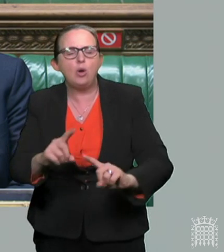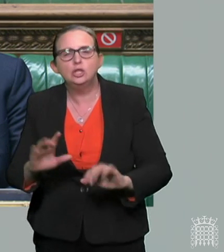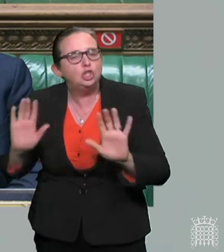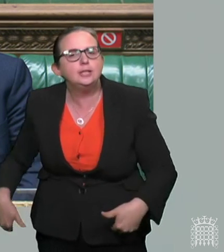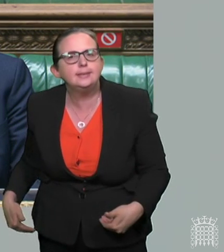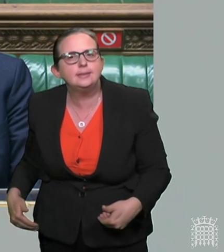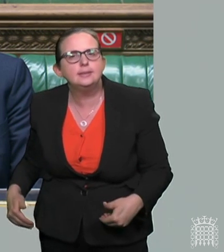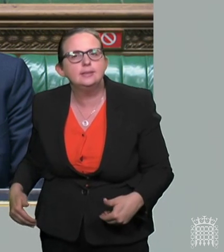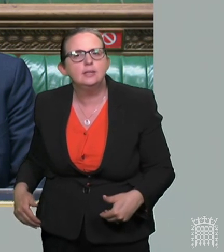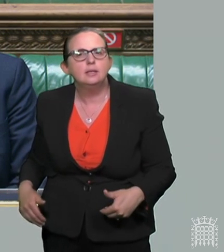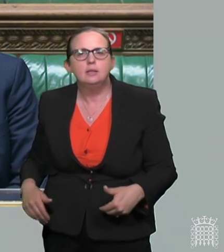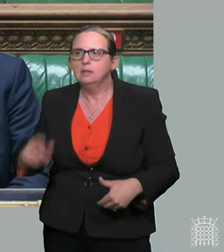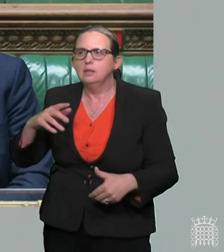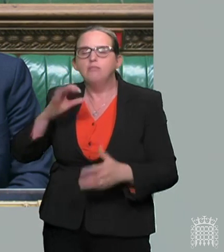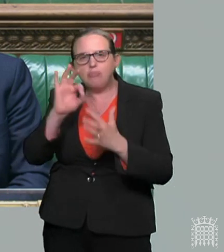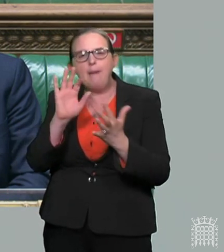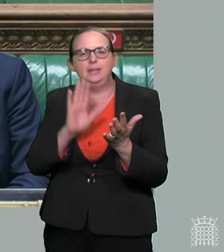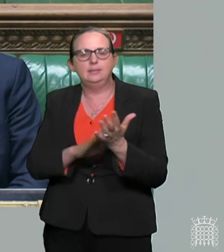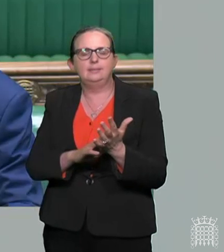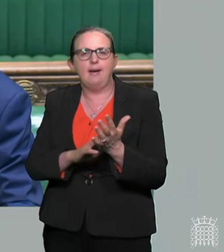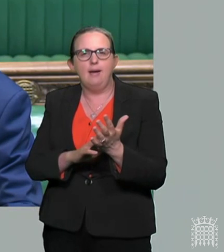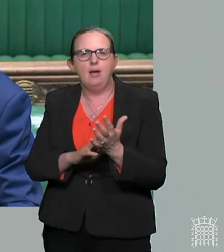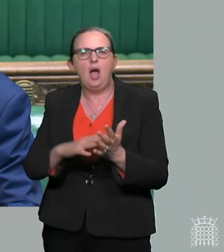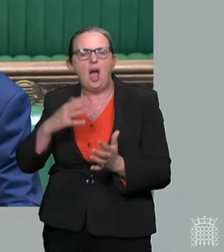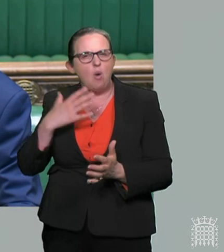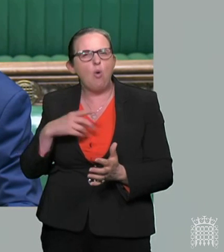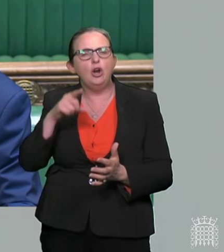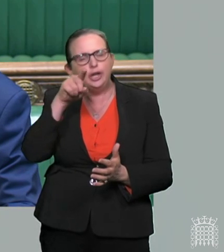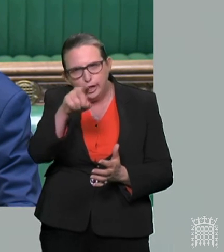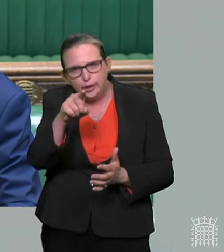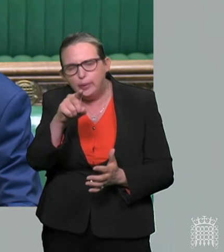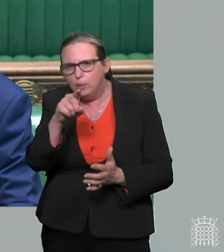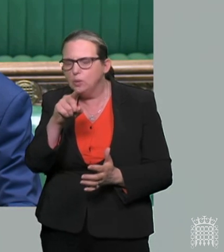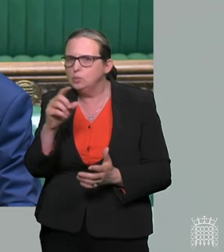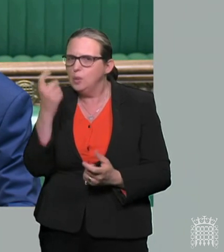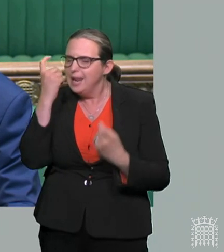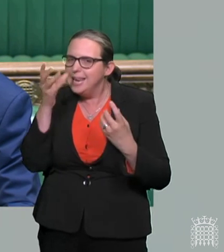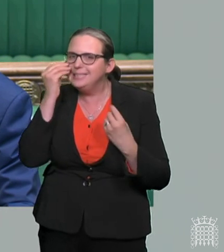The Prime Minister looks up; let him look up and let him hear, because I want to quote Julie Hambleton.